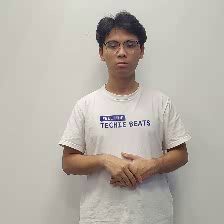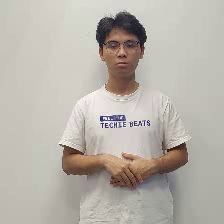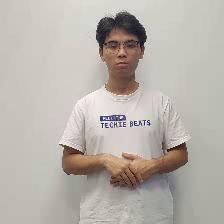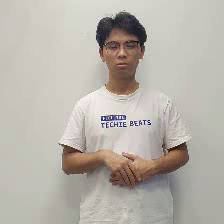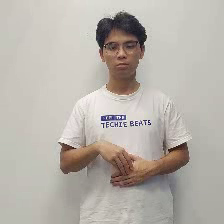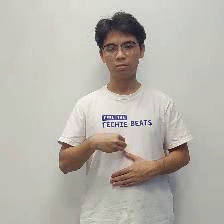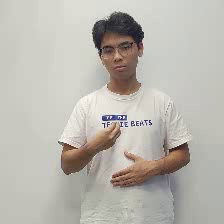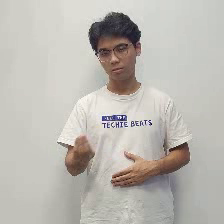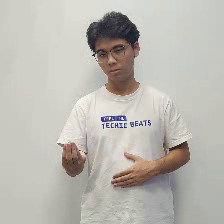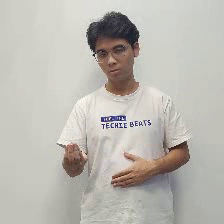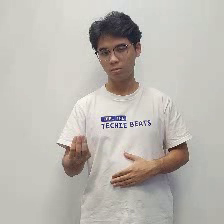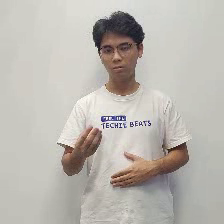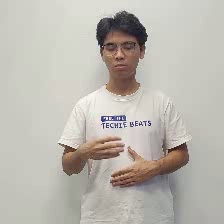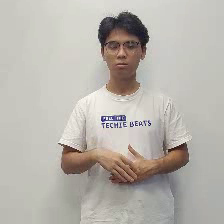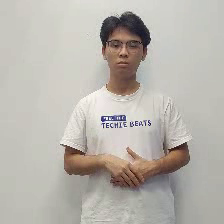Mua